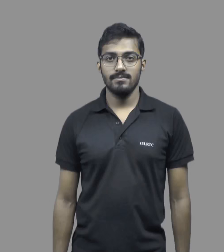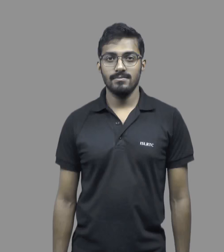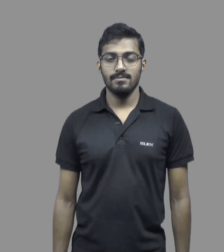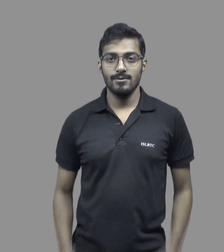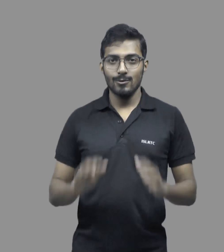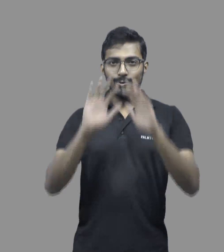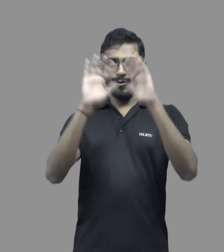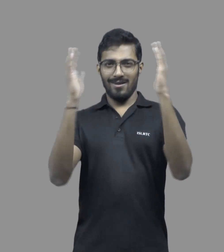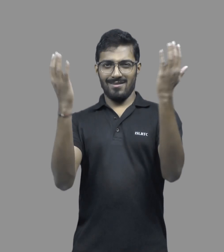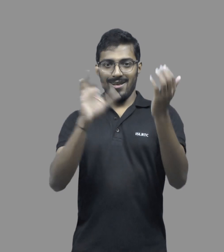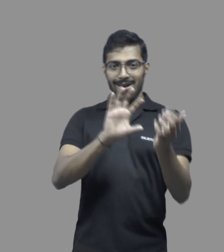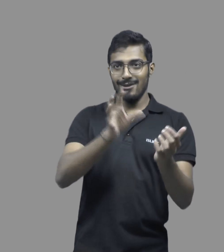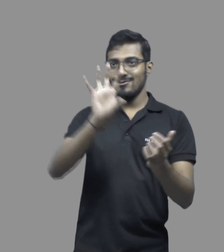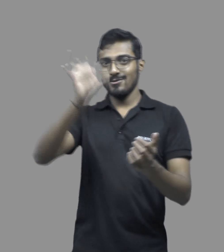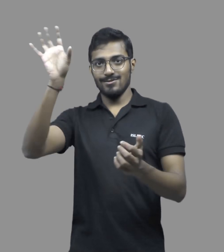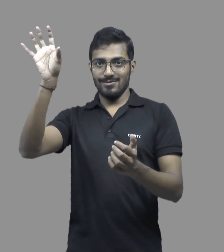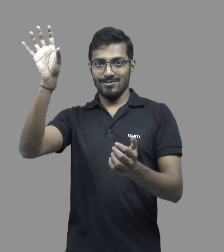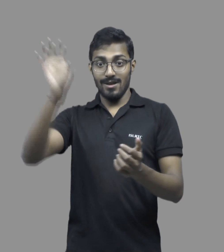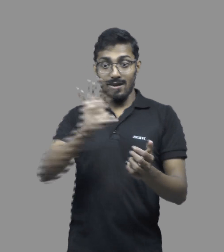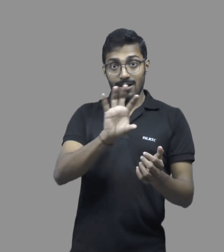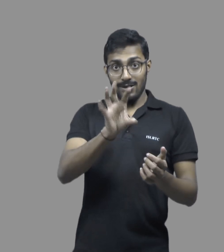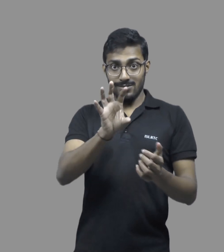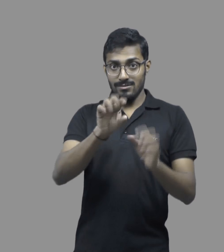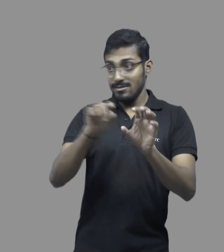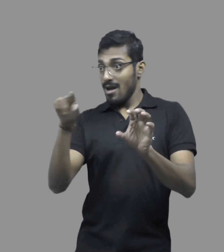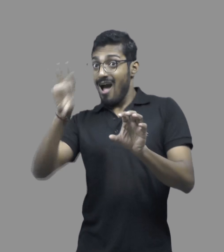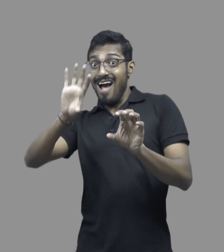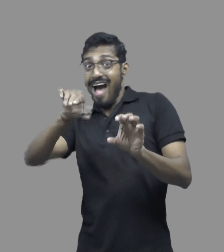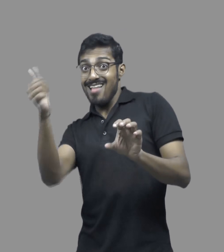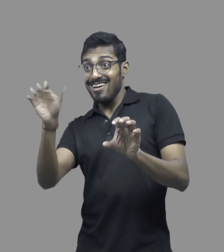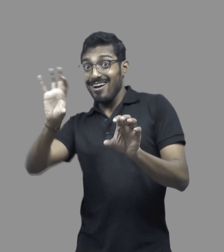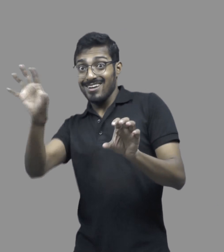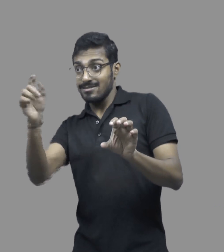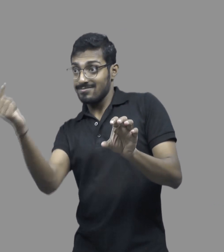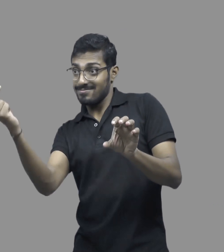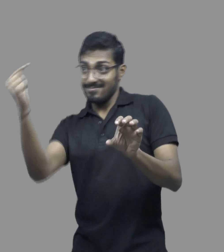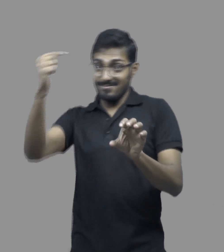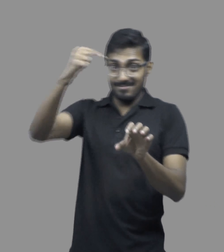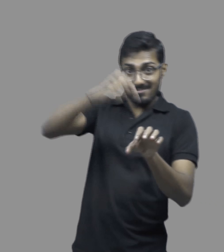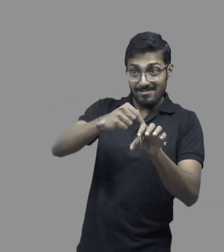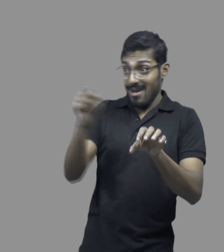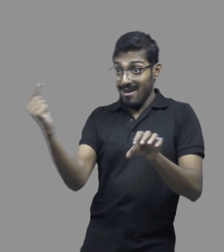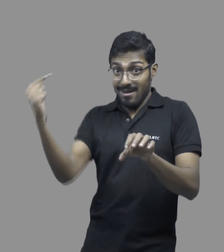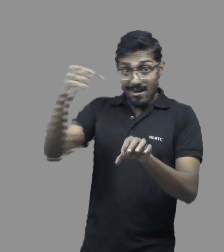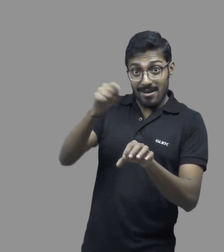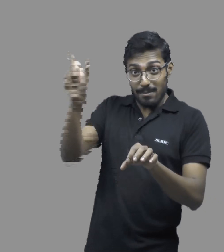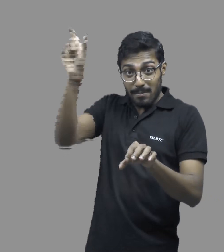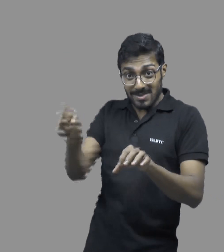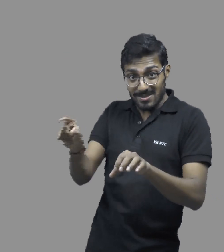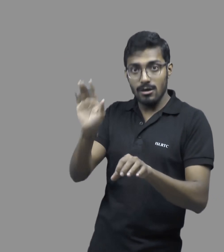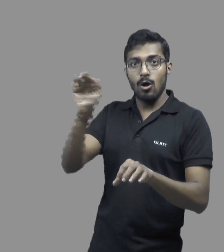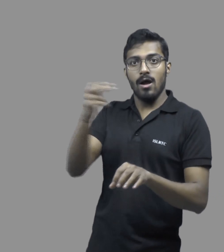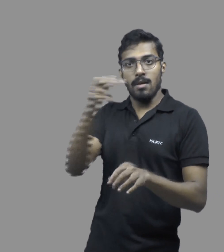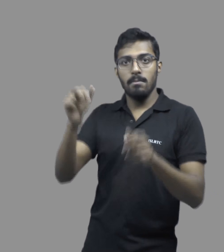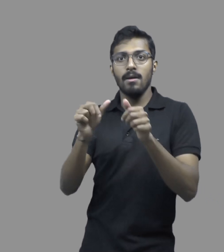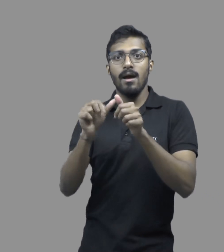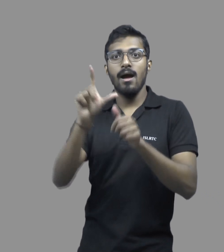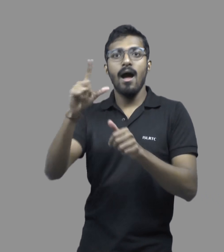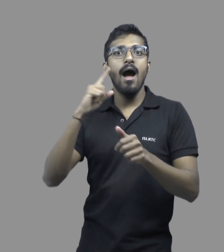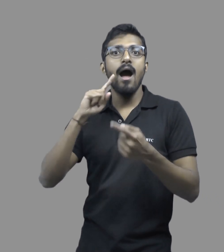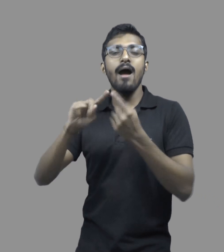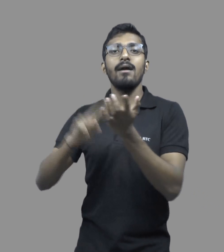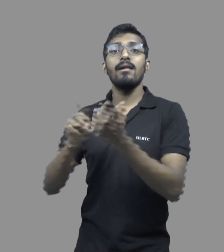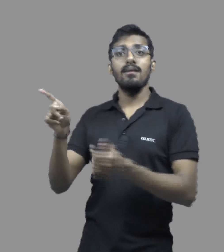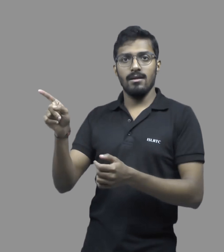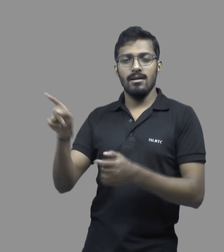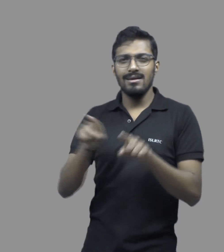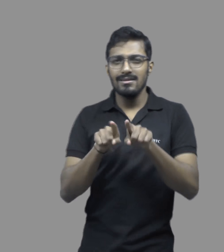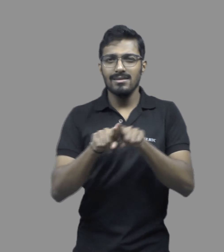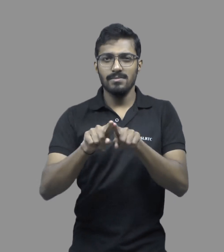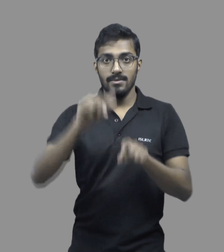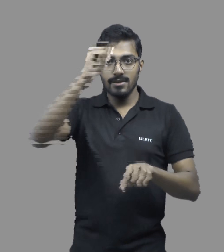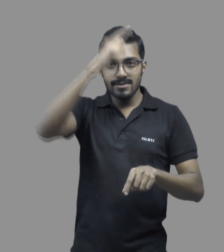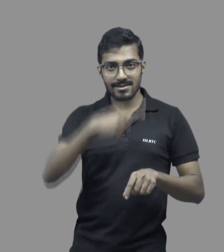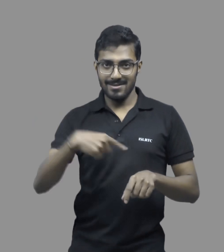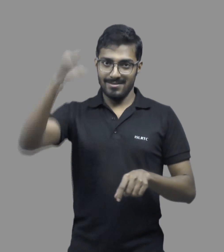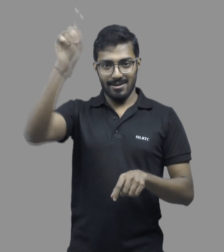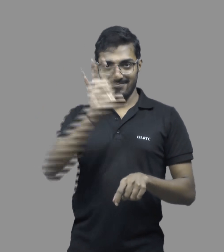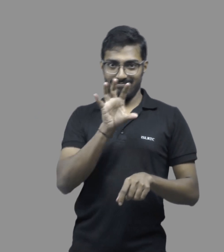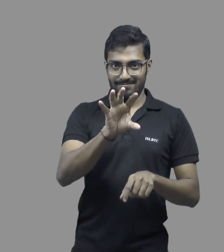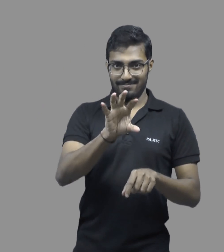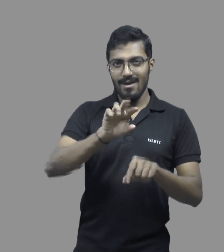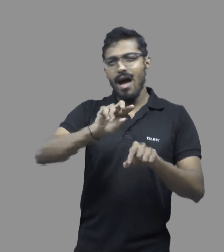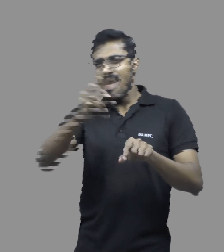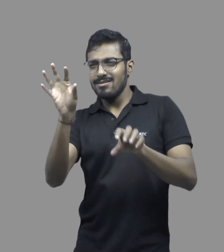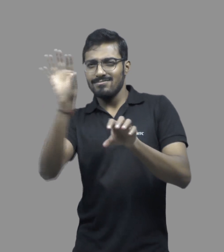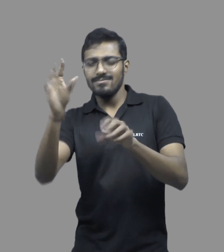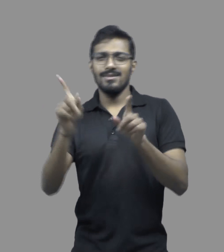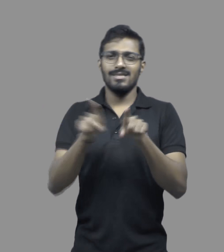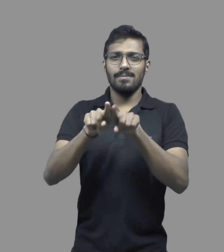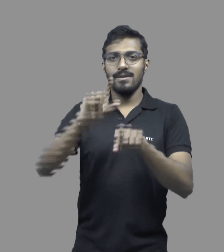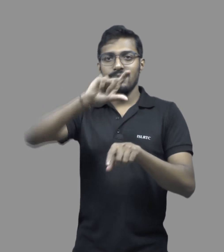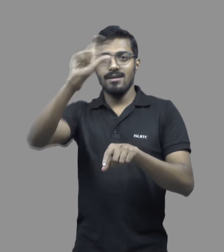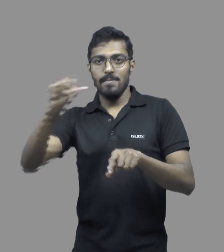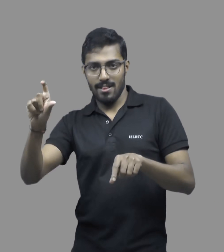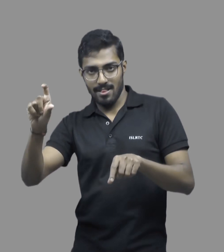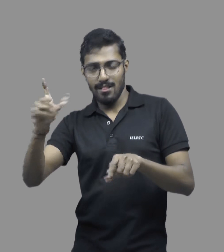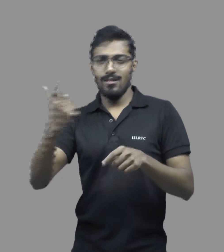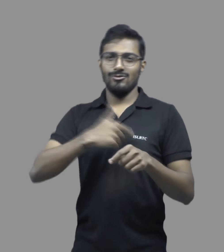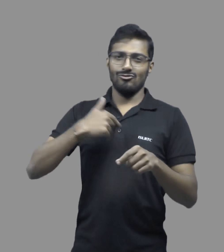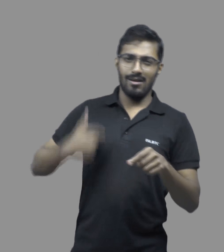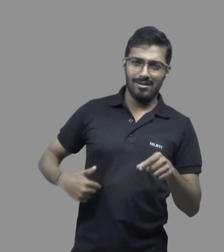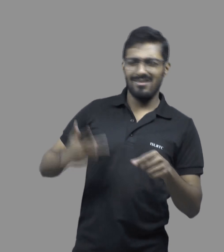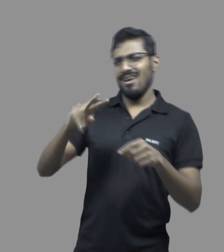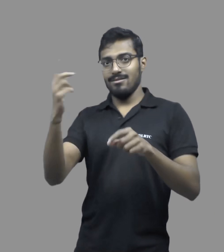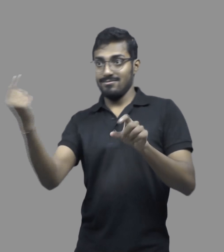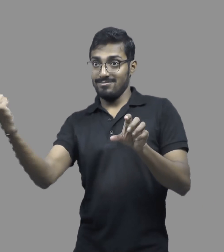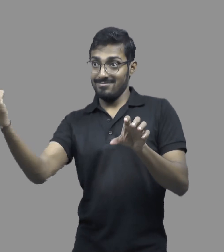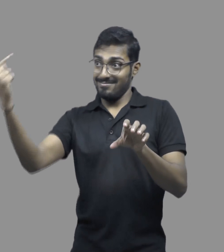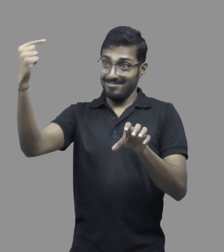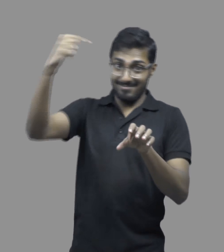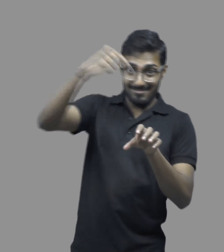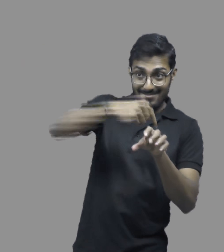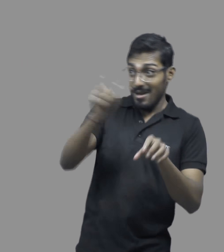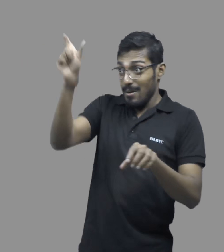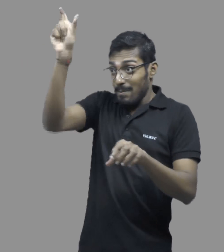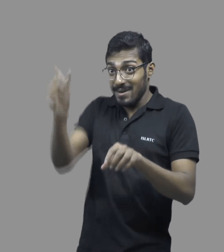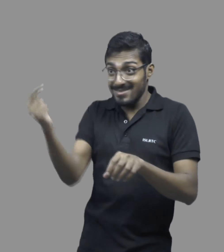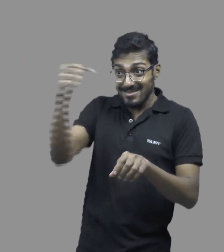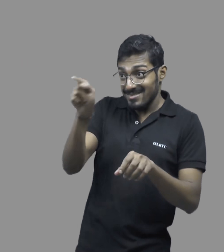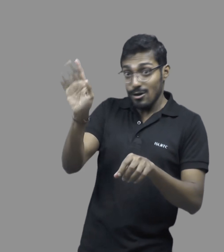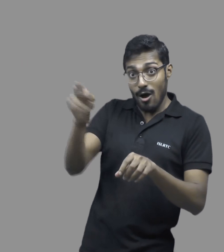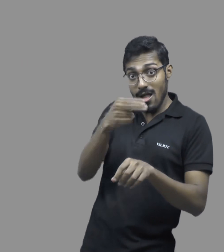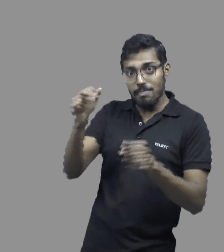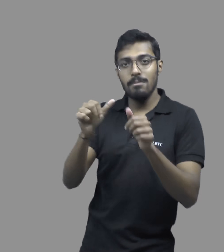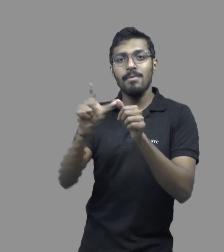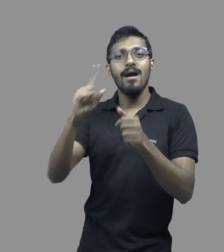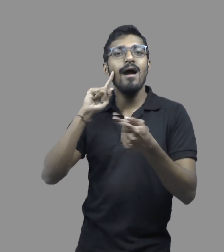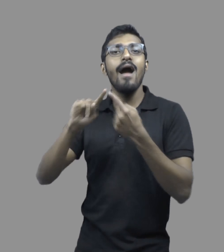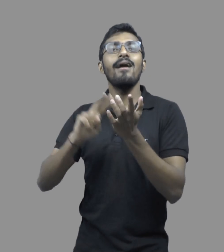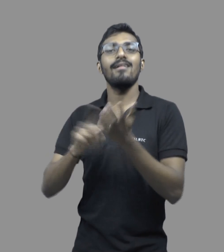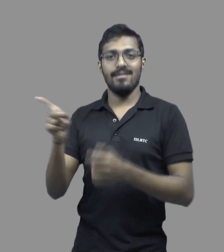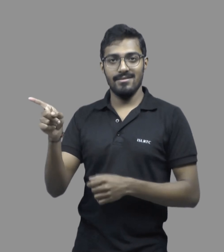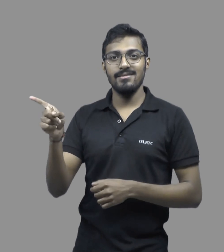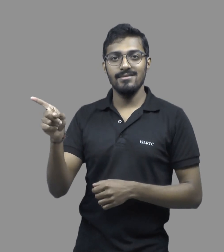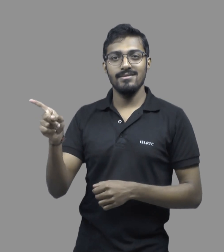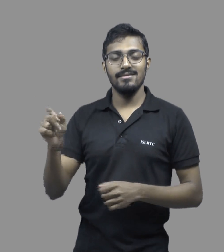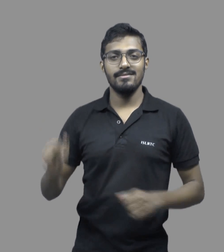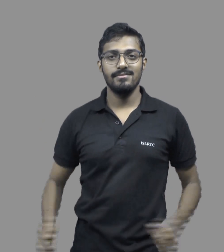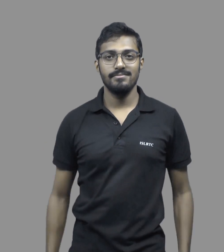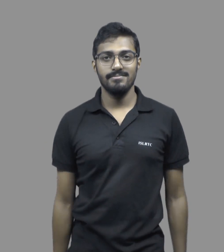Alien